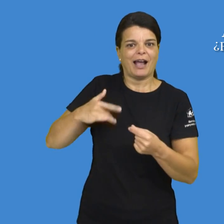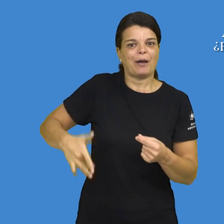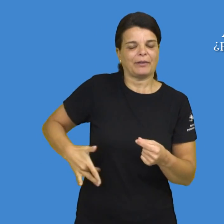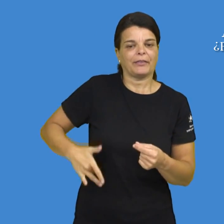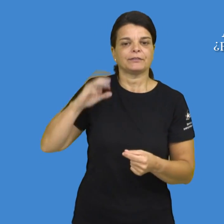hígado